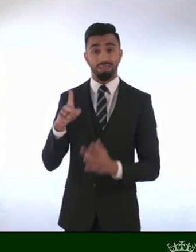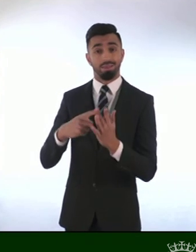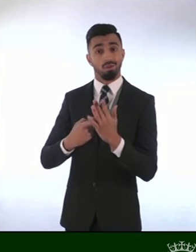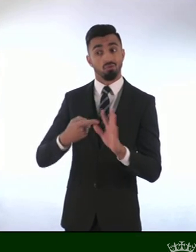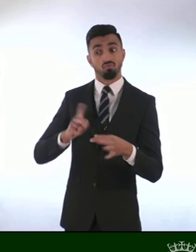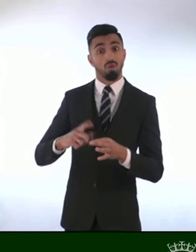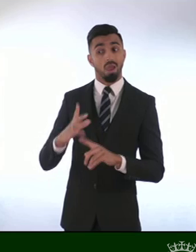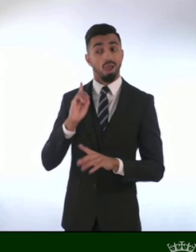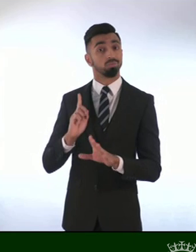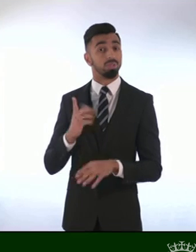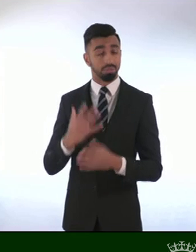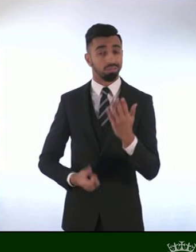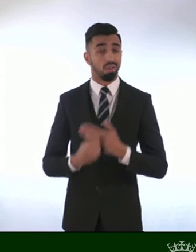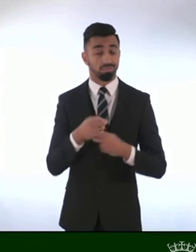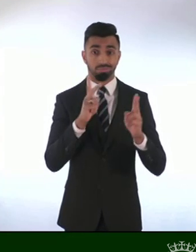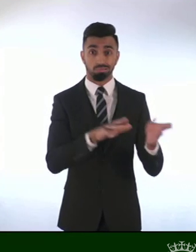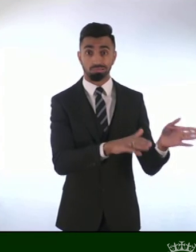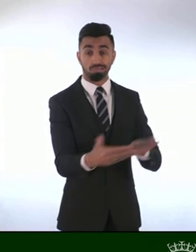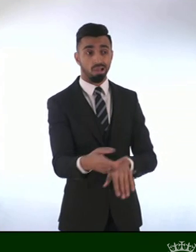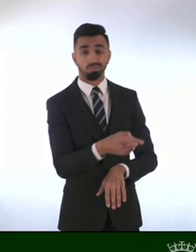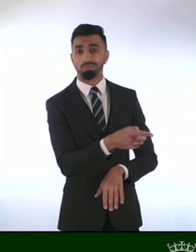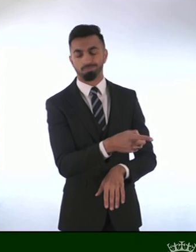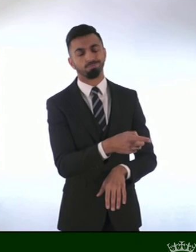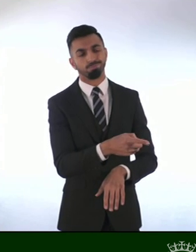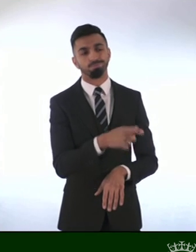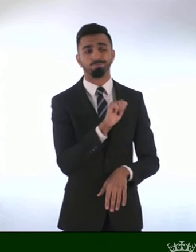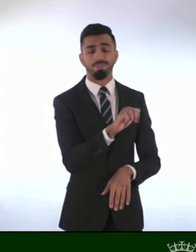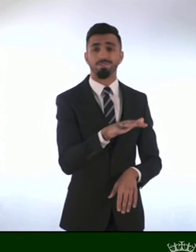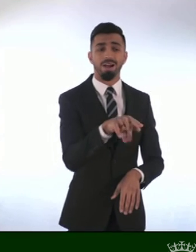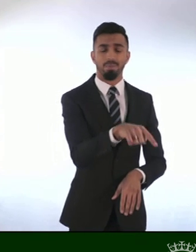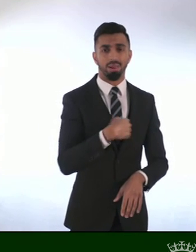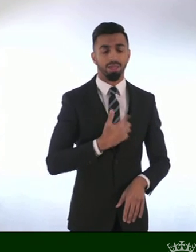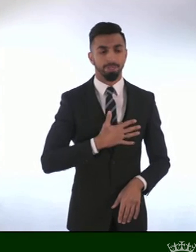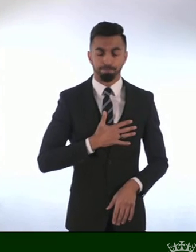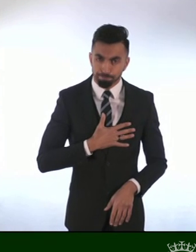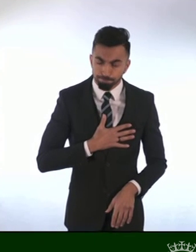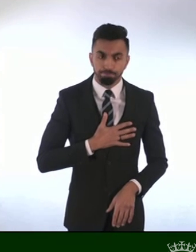My thoughts and deepest sympathies are with her family and loved ones at this very difficult time.